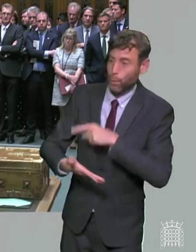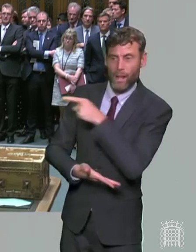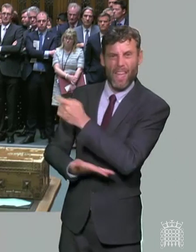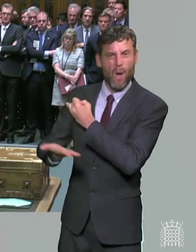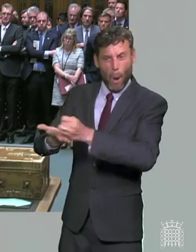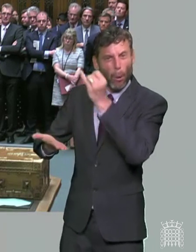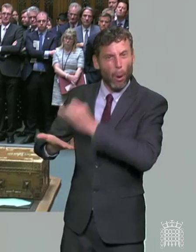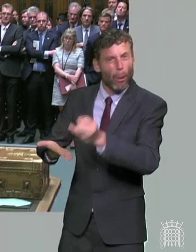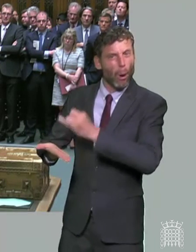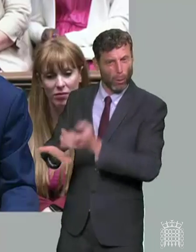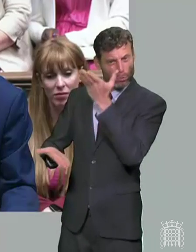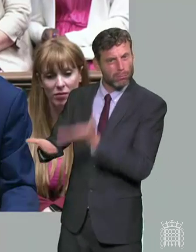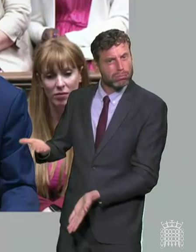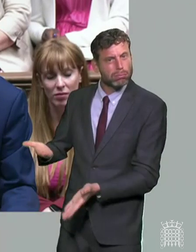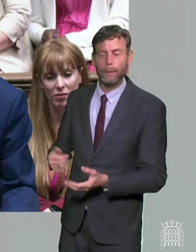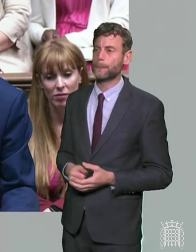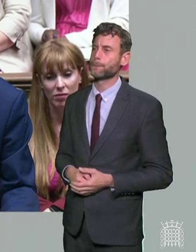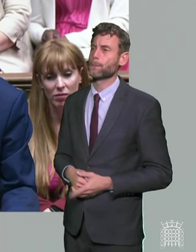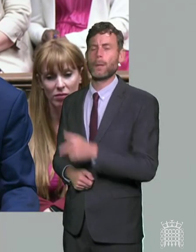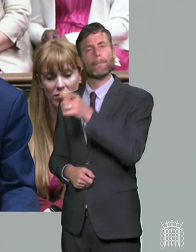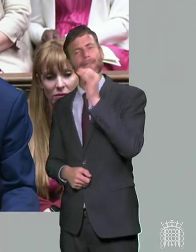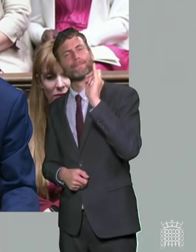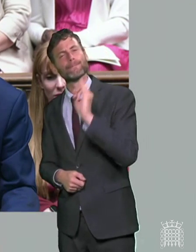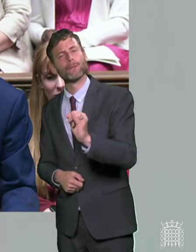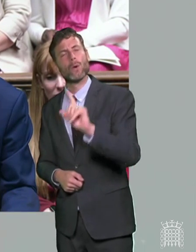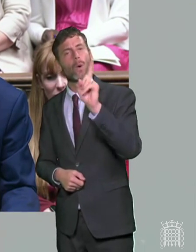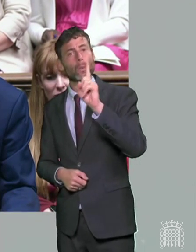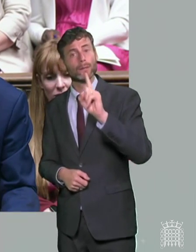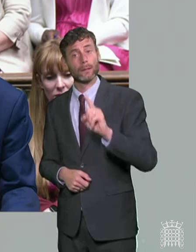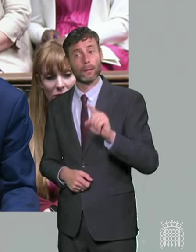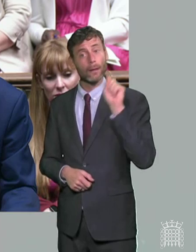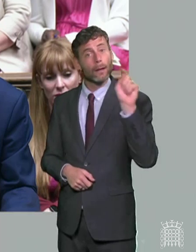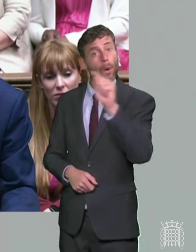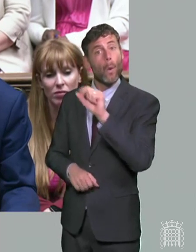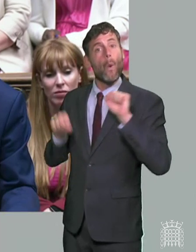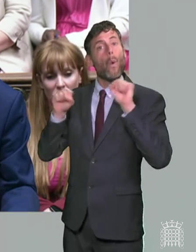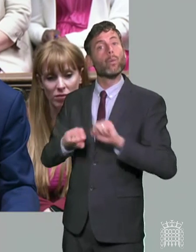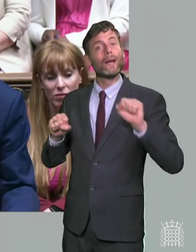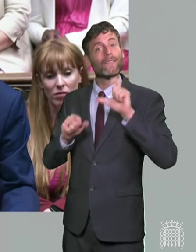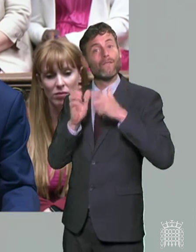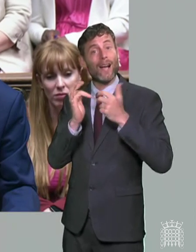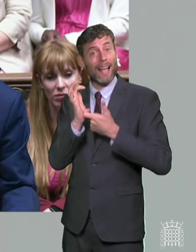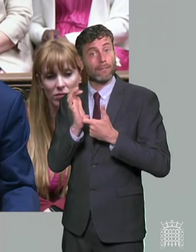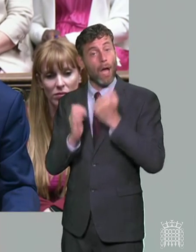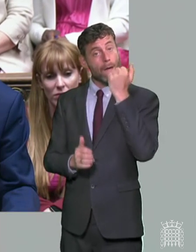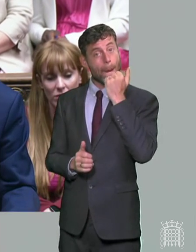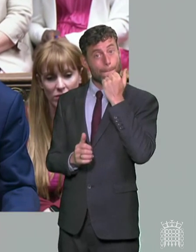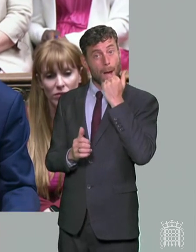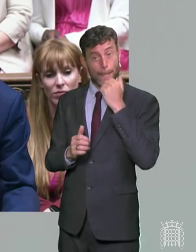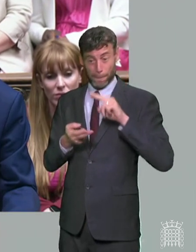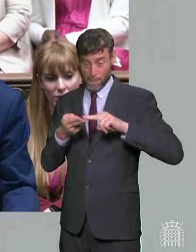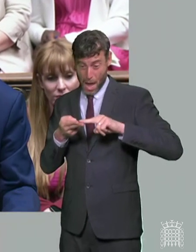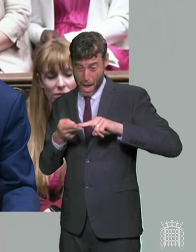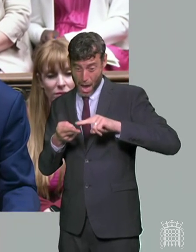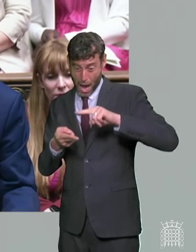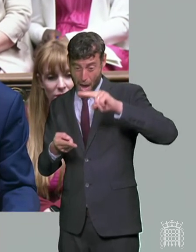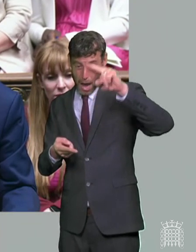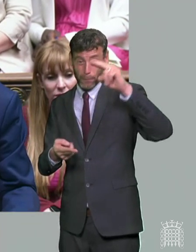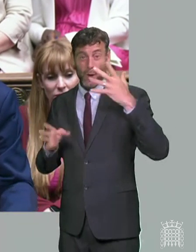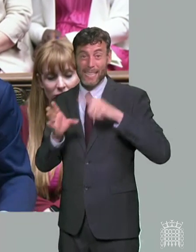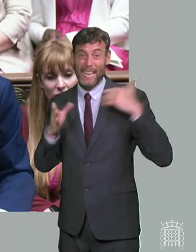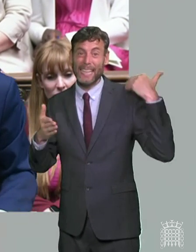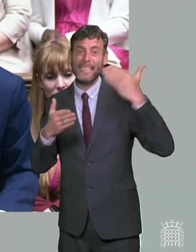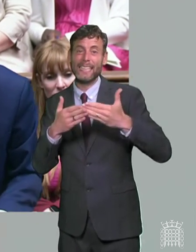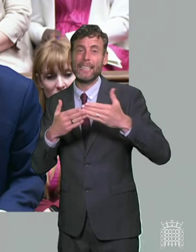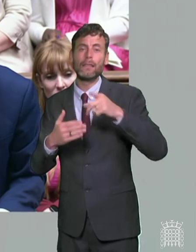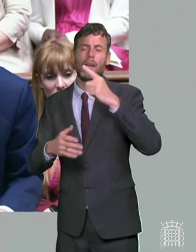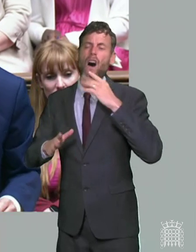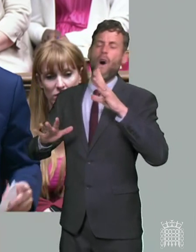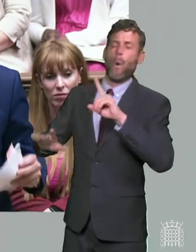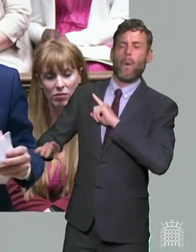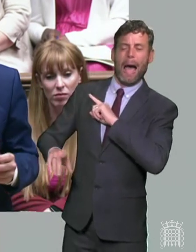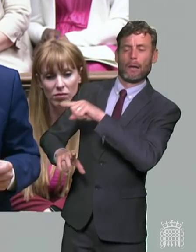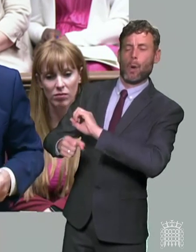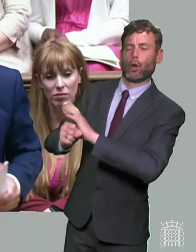The problem is that the cancer waits have been going up for 10 years and they are even higher now, so blaming the pandemic just will not wash.